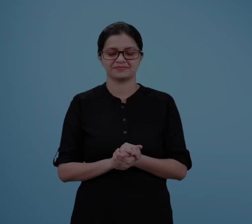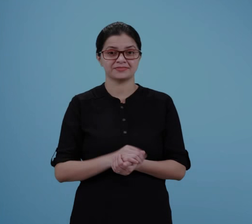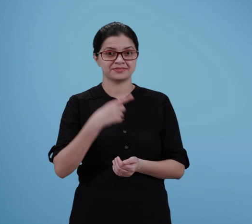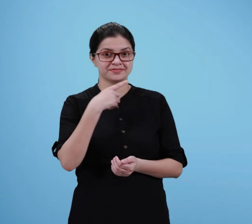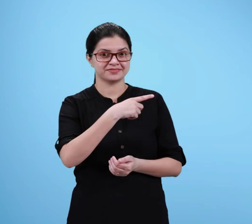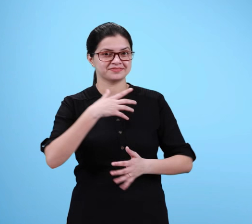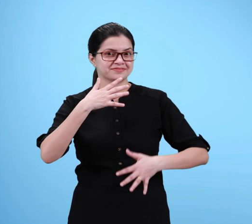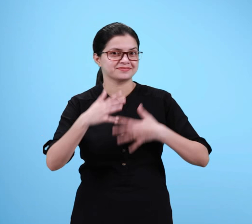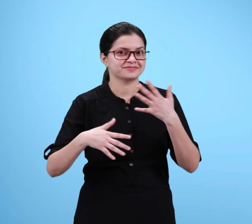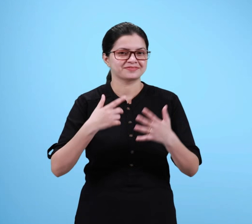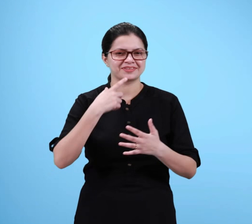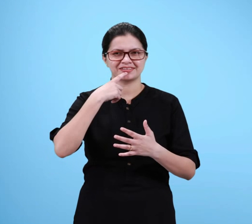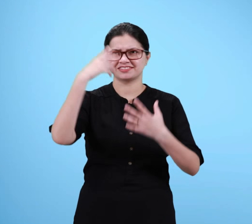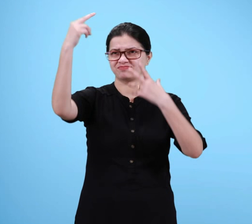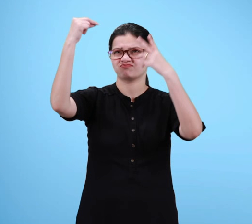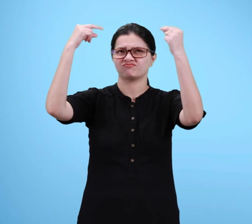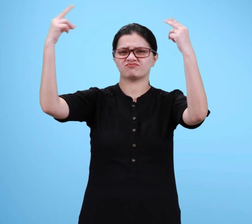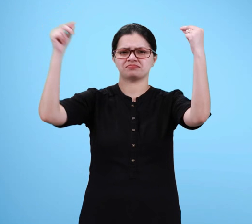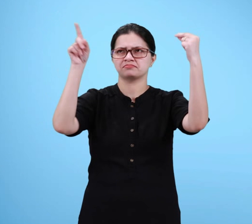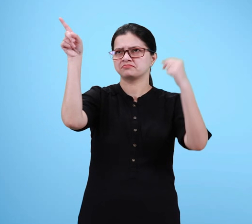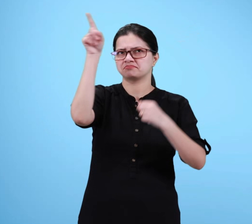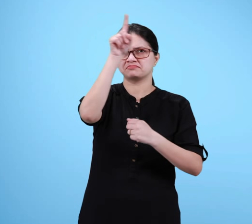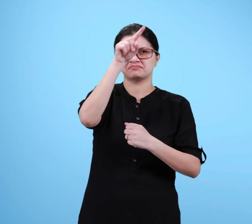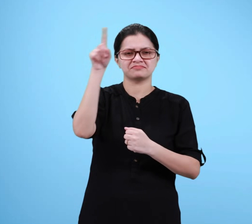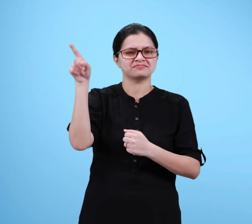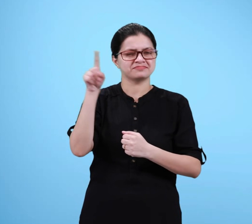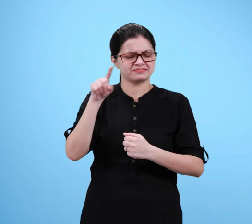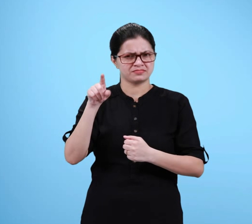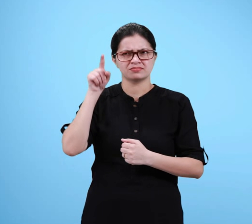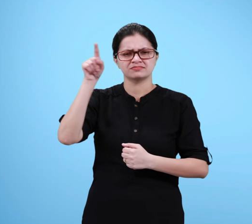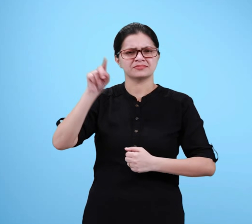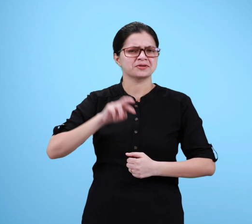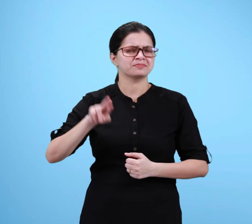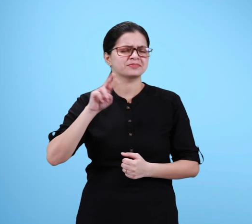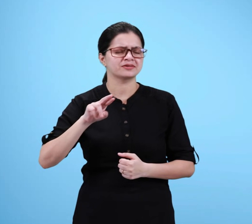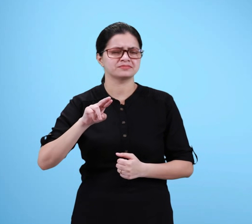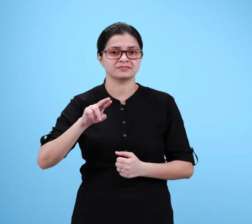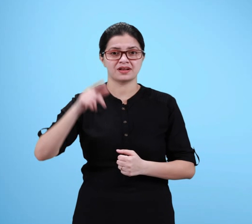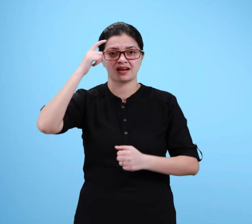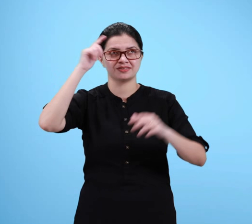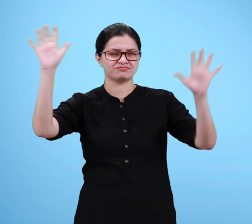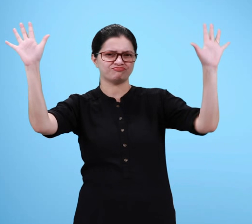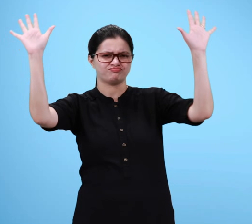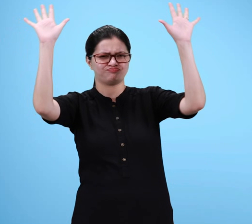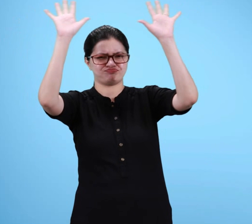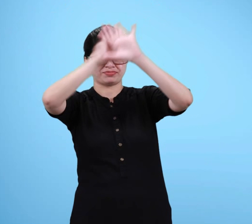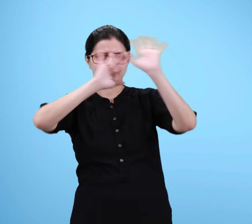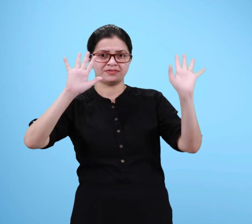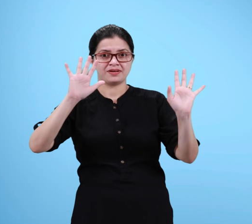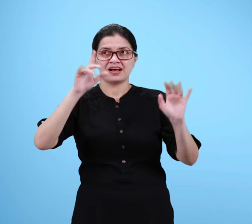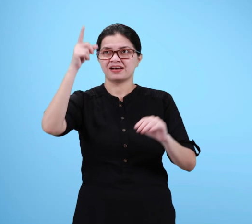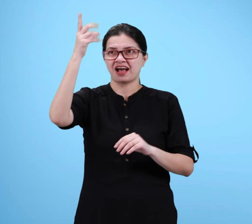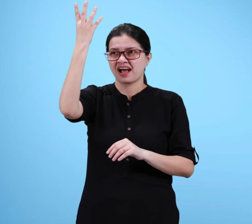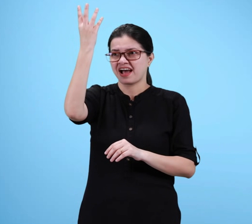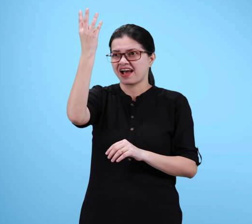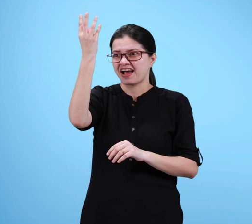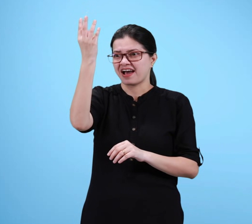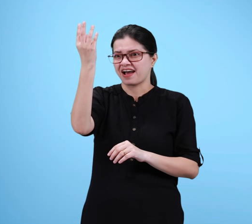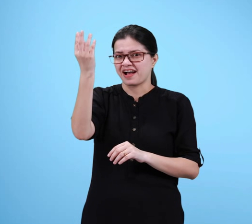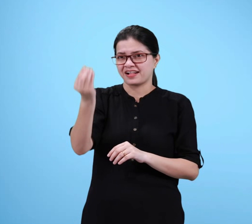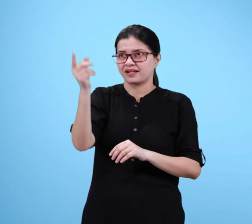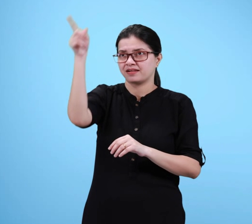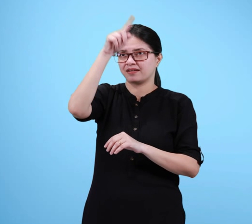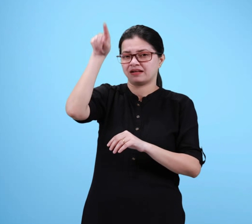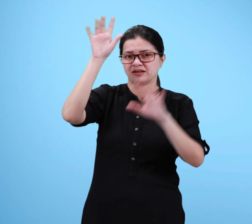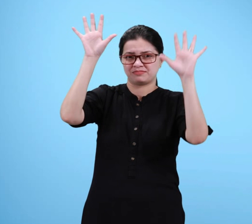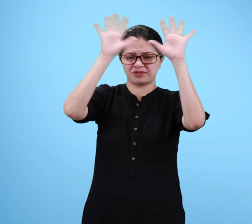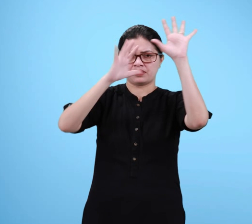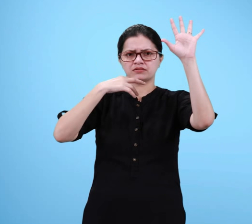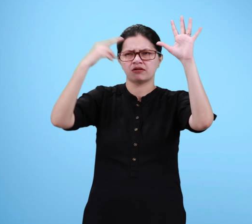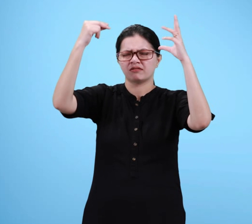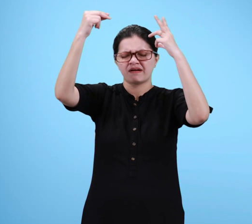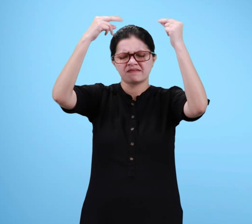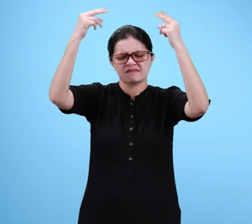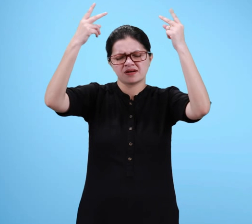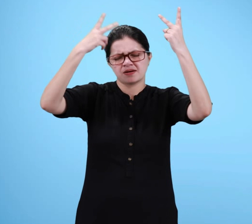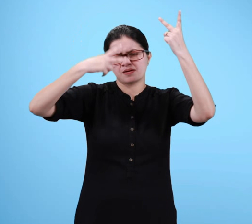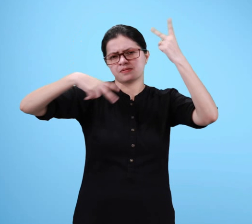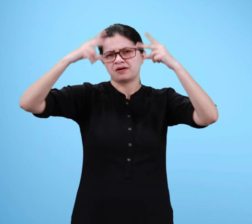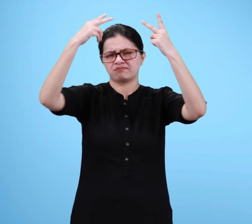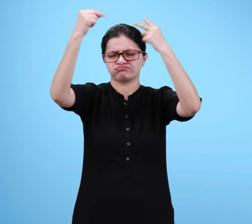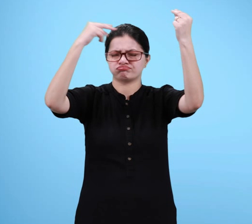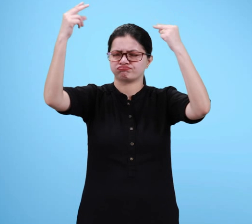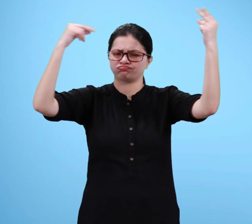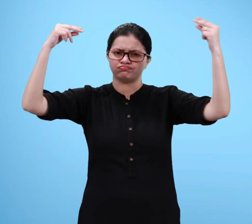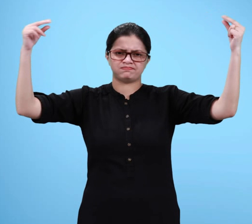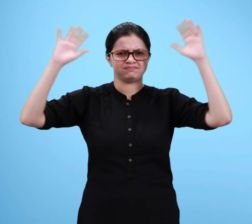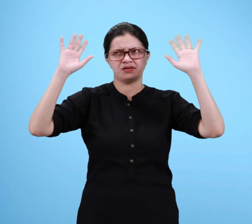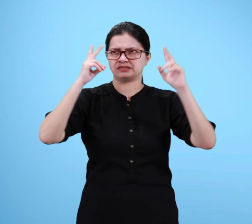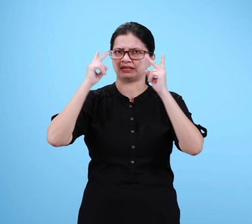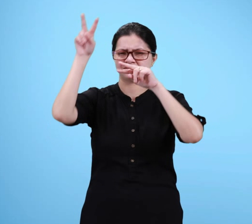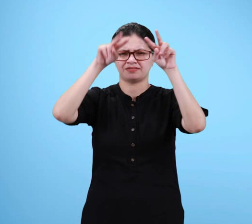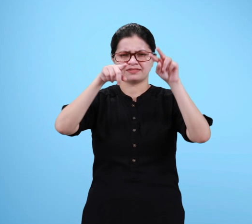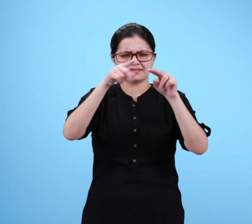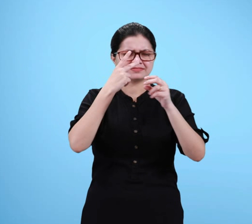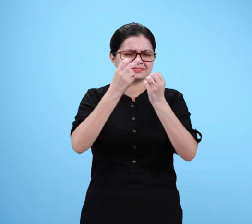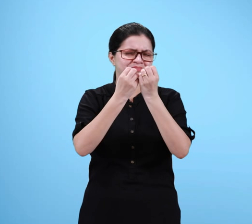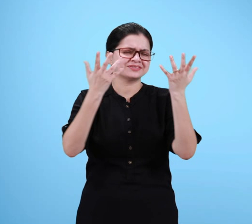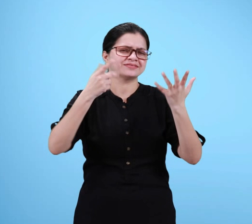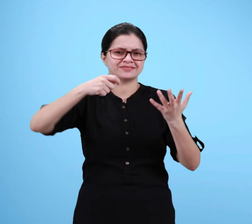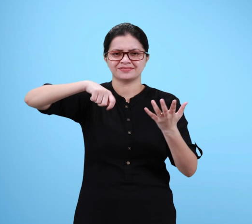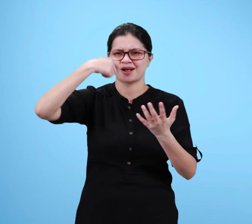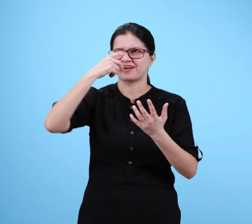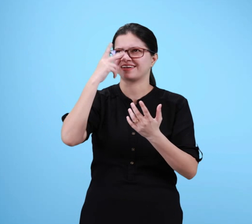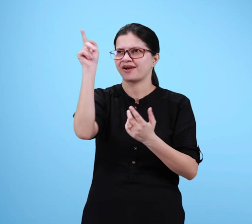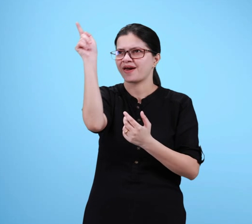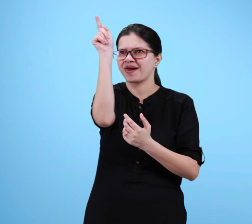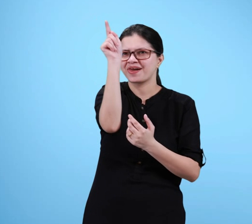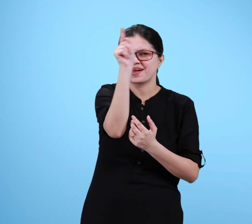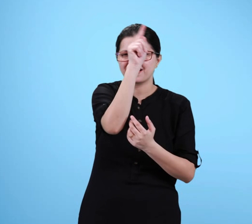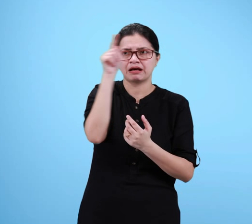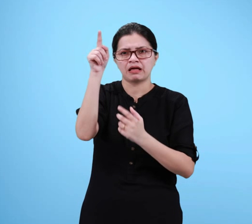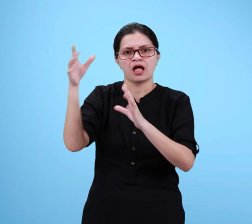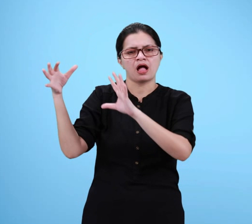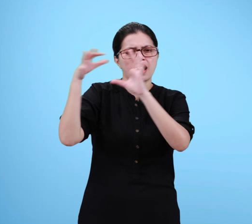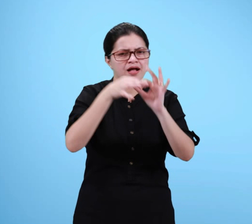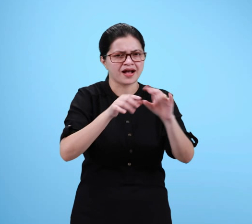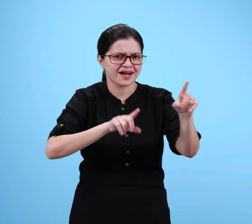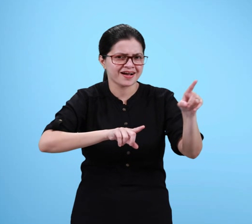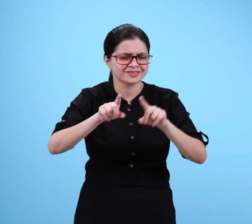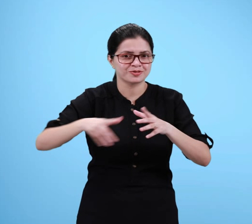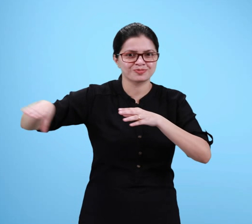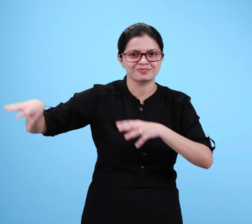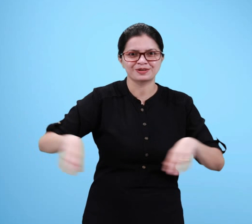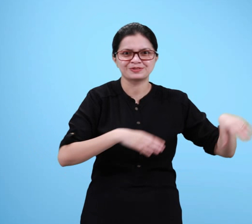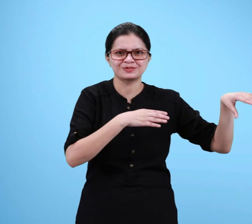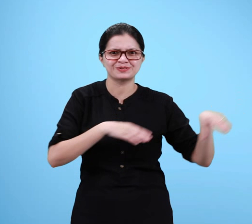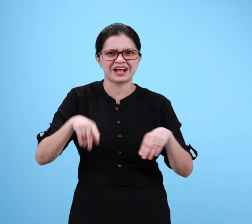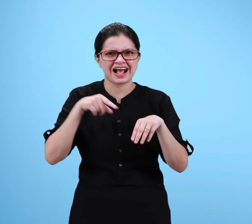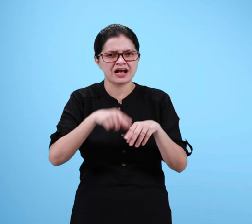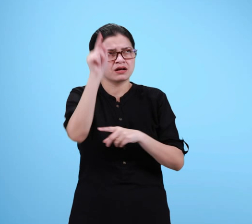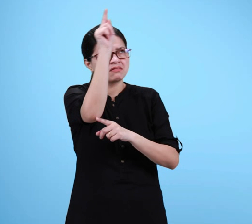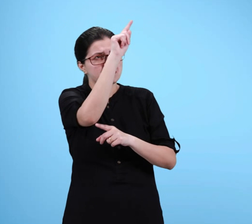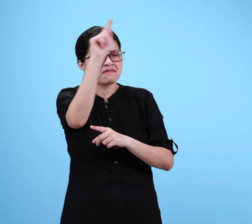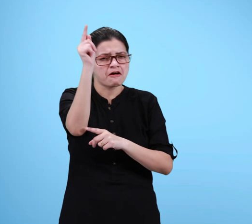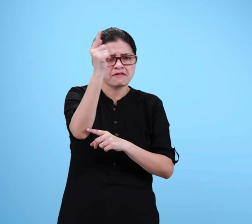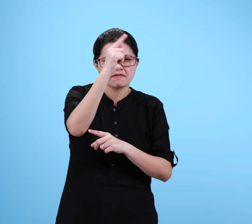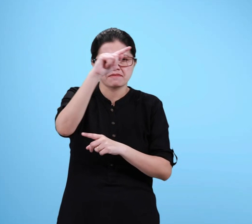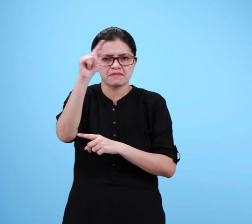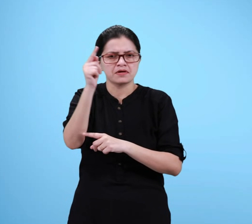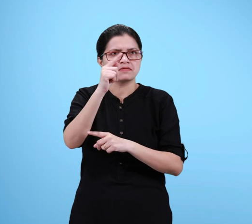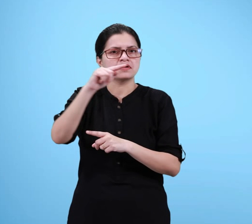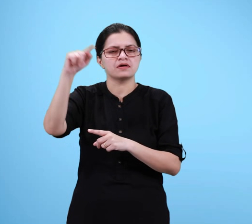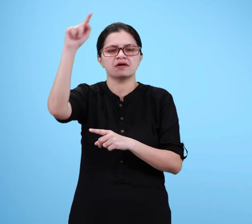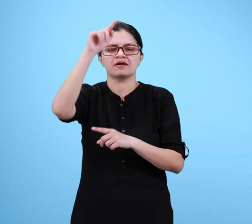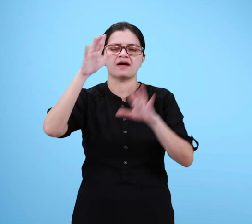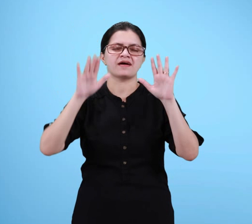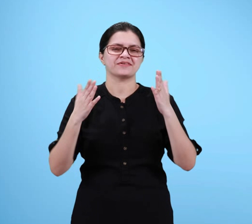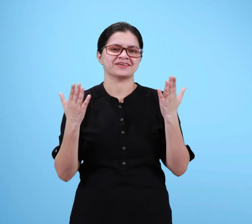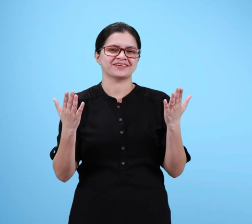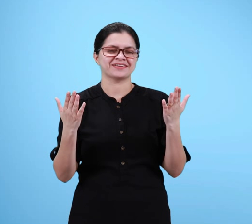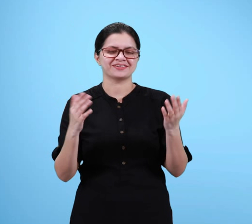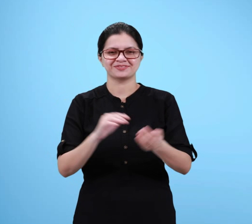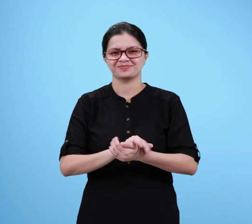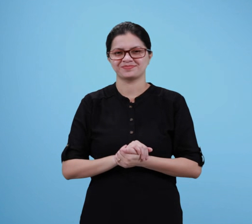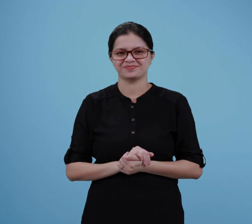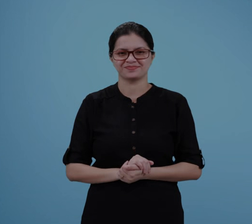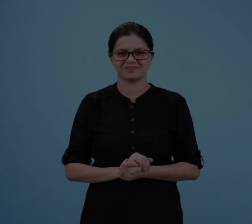Constellation These signs can refer to constellations. Constellations are patterns formed by different groups of stars in the night sky. For example, Ursa Major or Big Bear is a constellation.